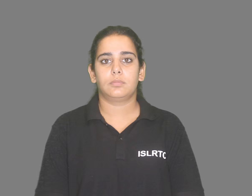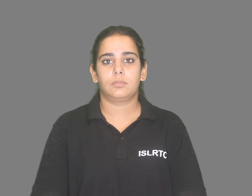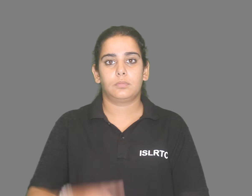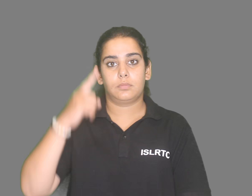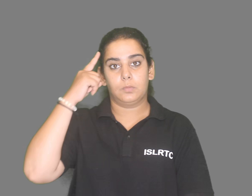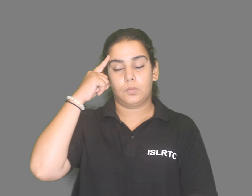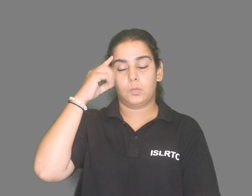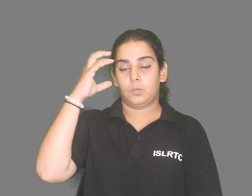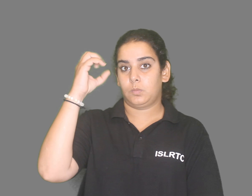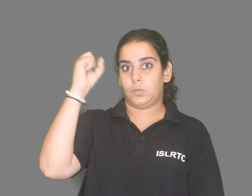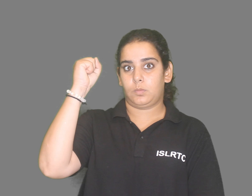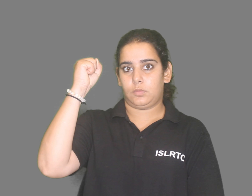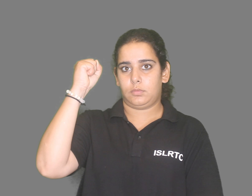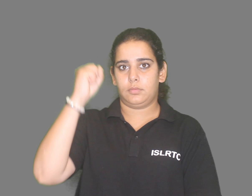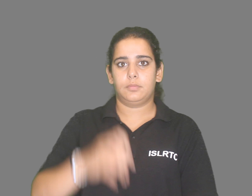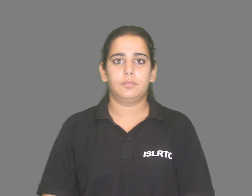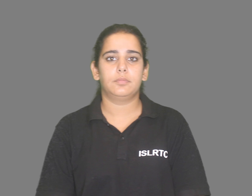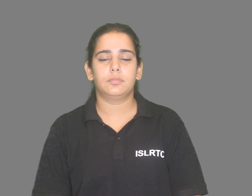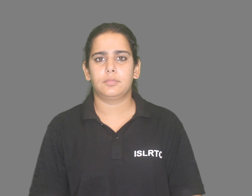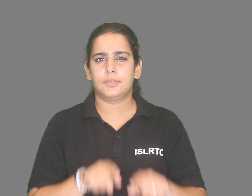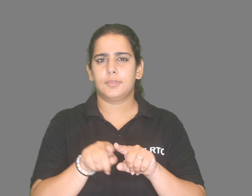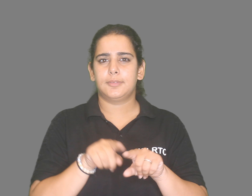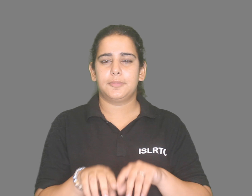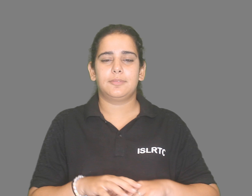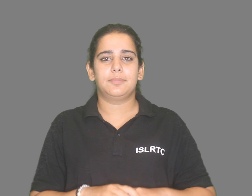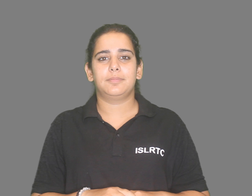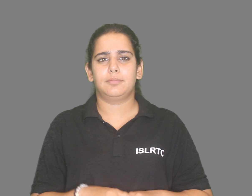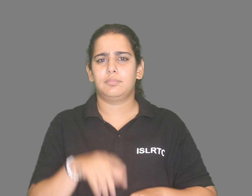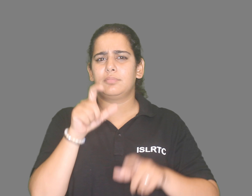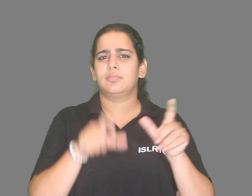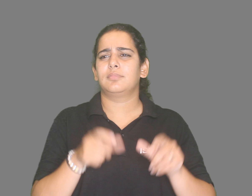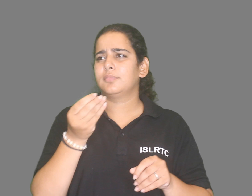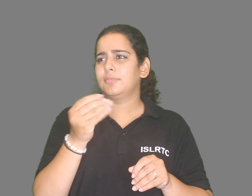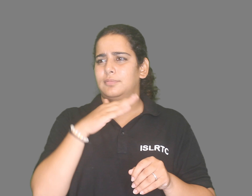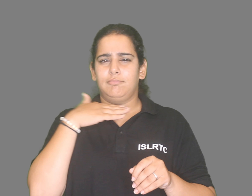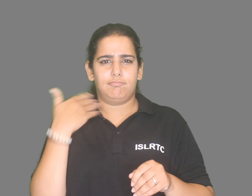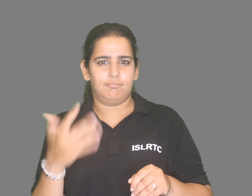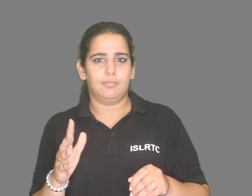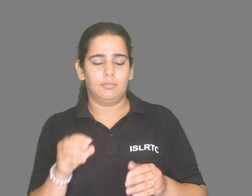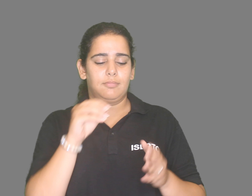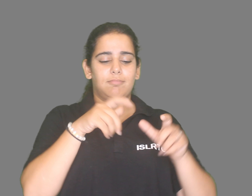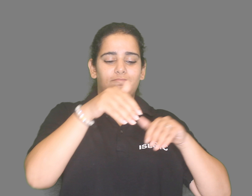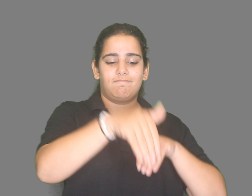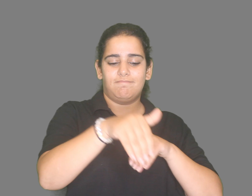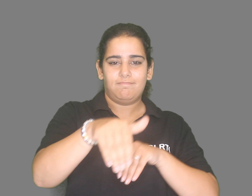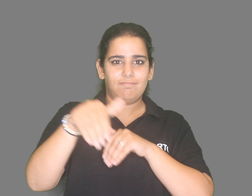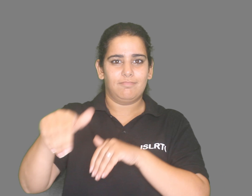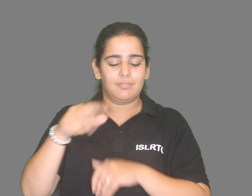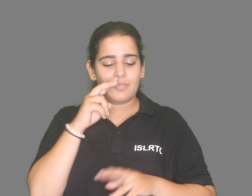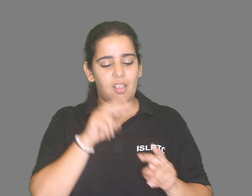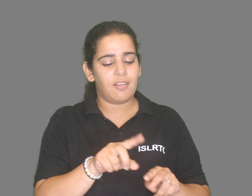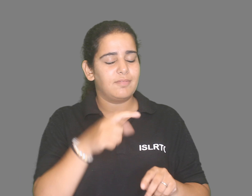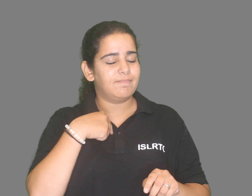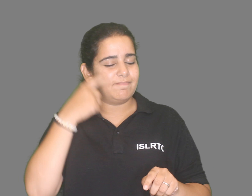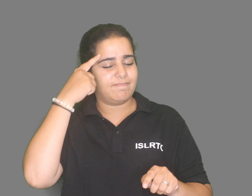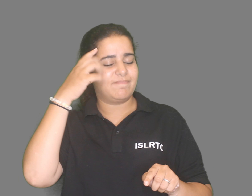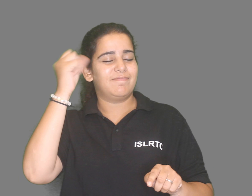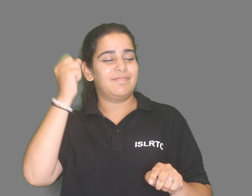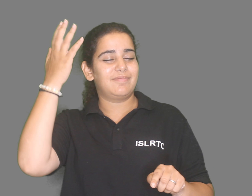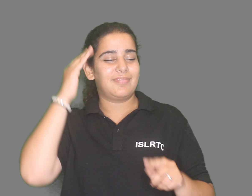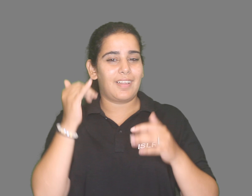Memorial A statue or structure established to remind people of a person or event